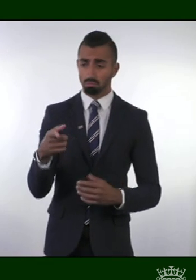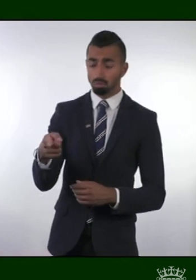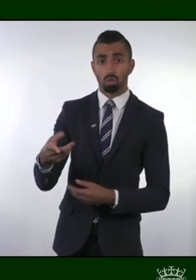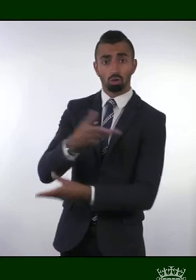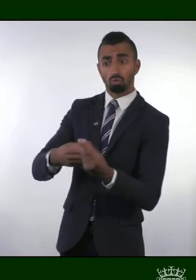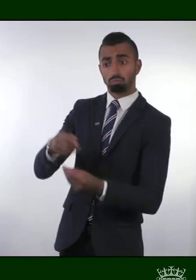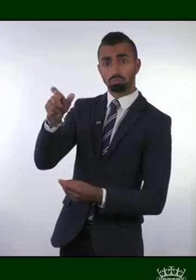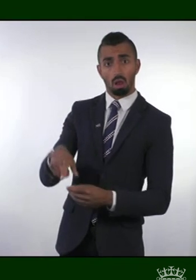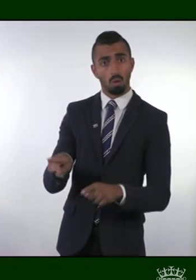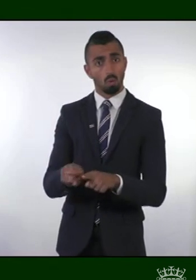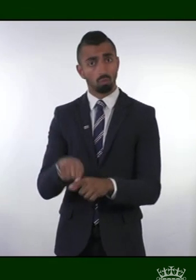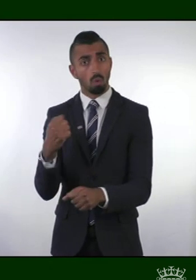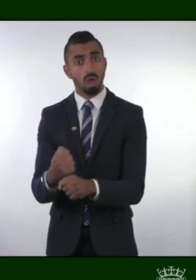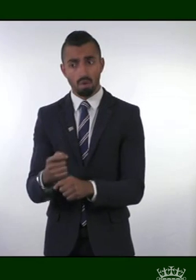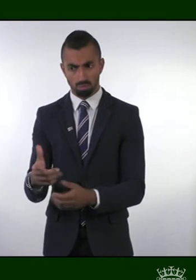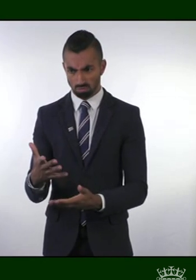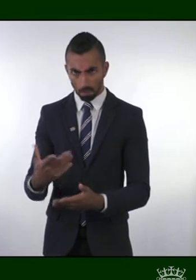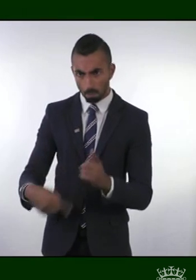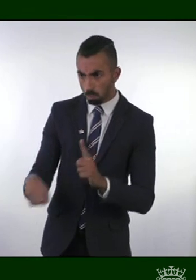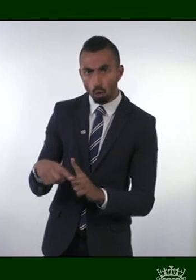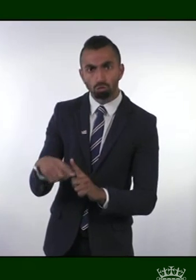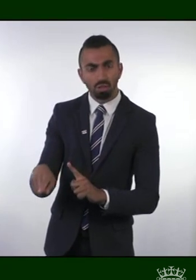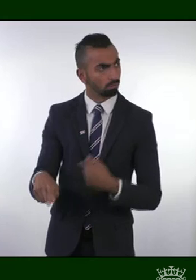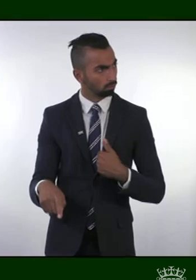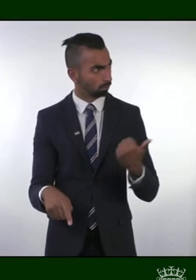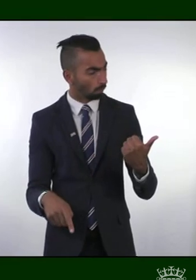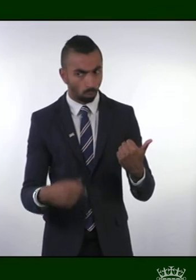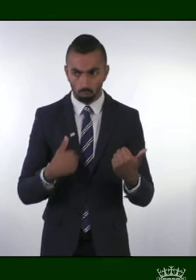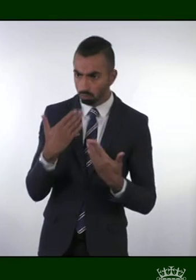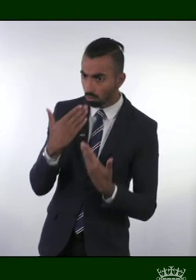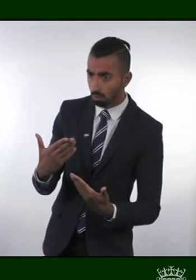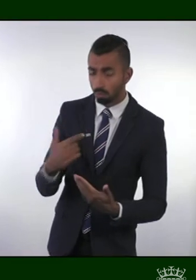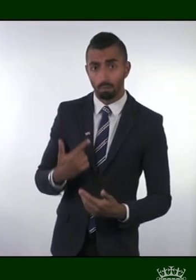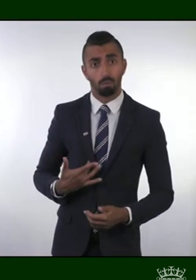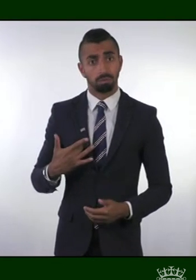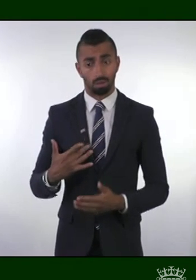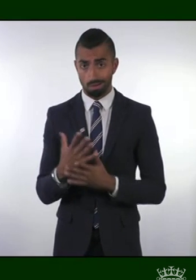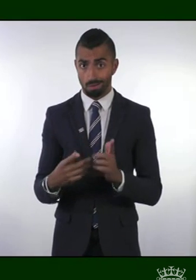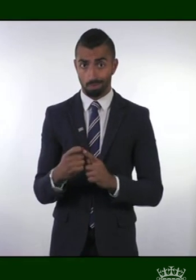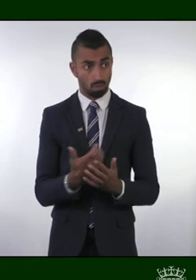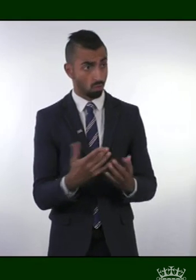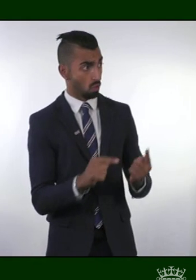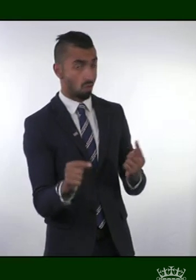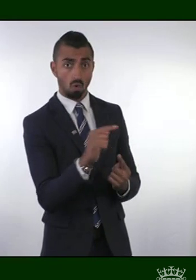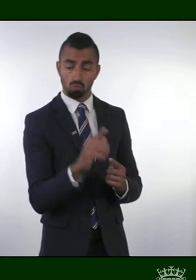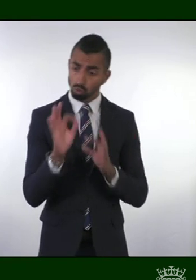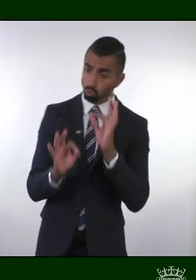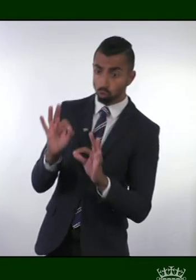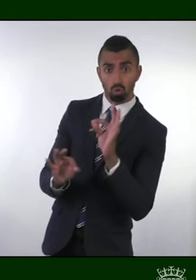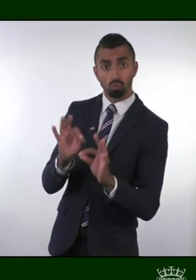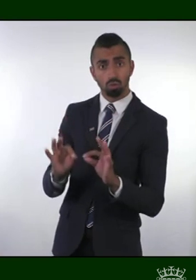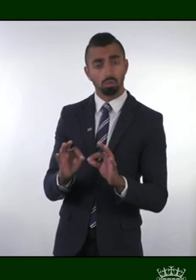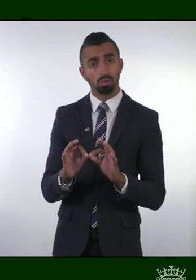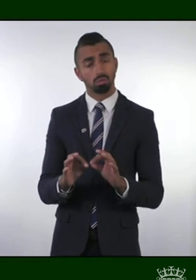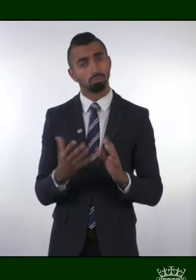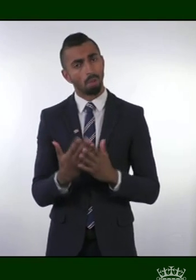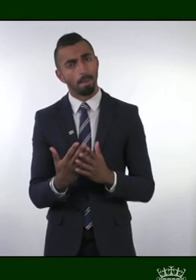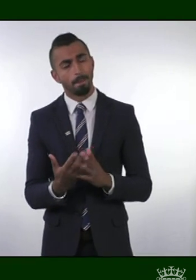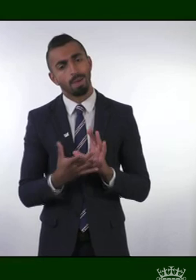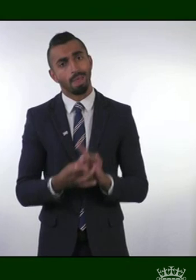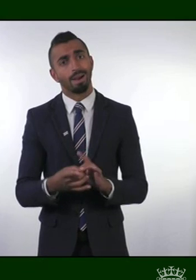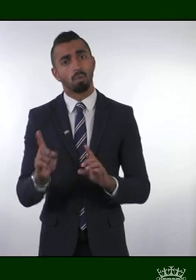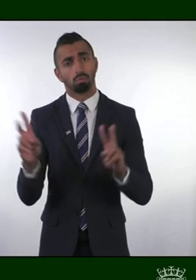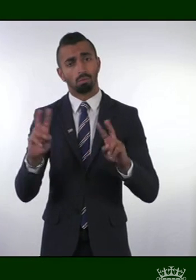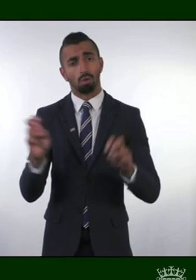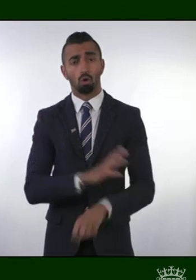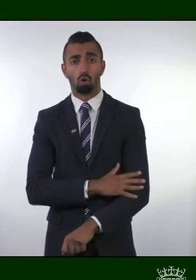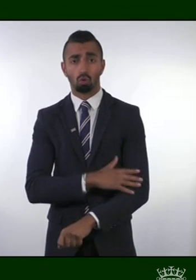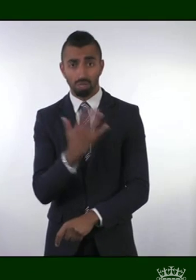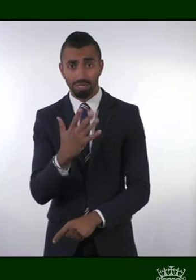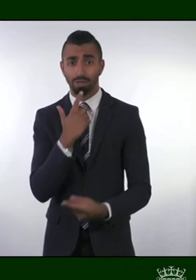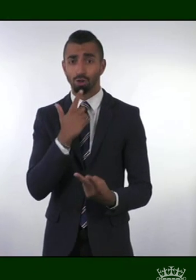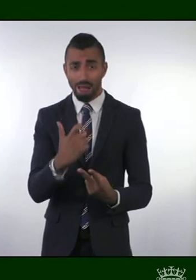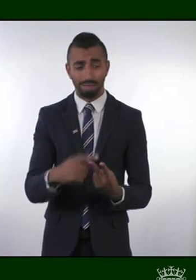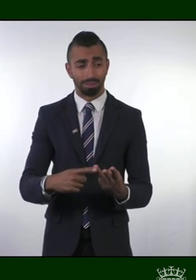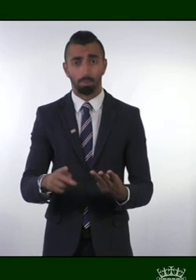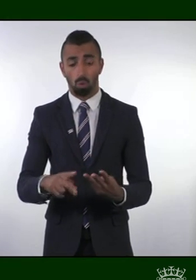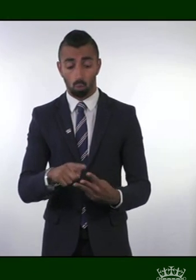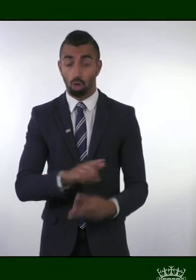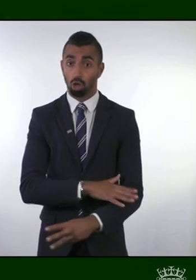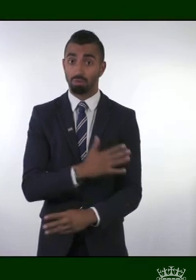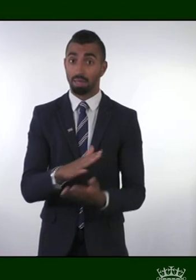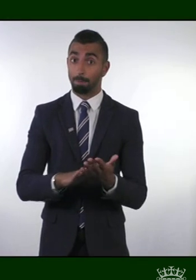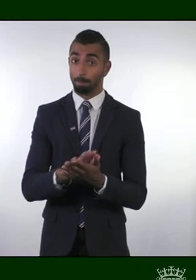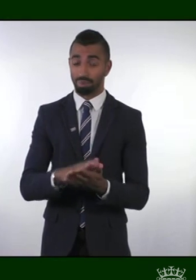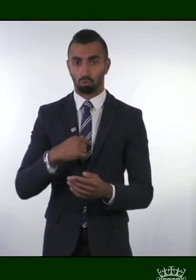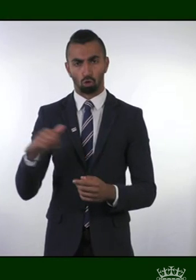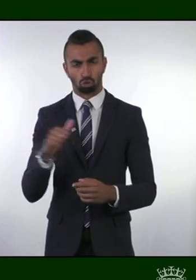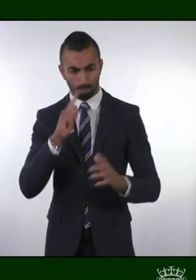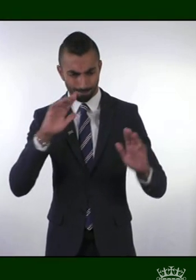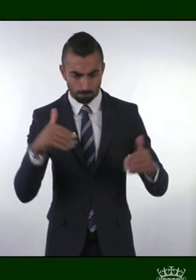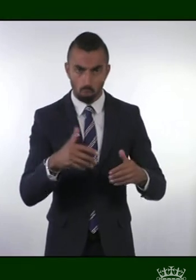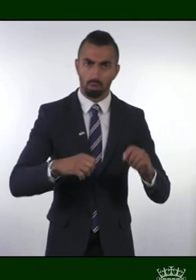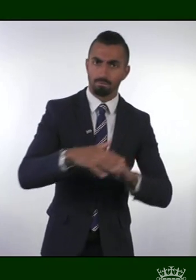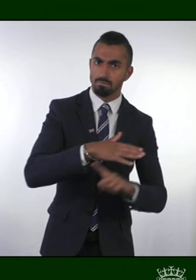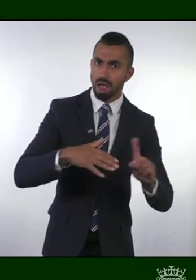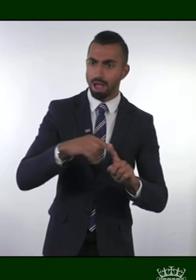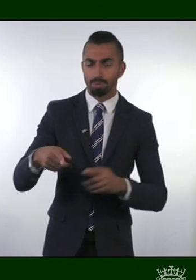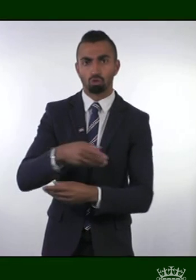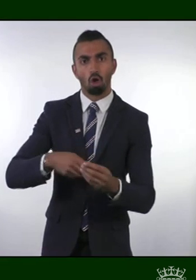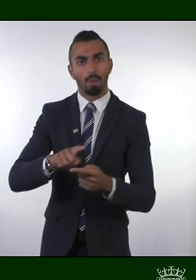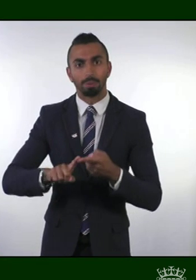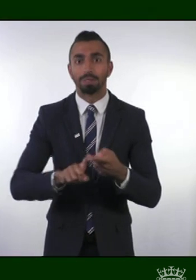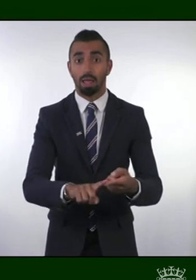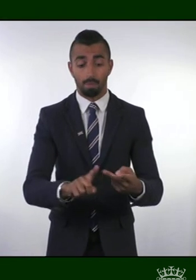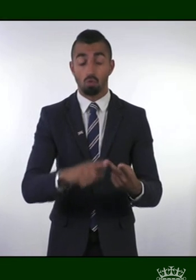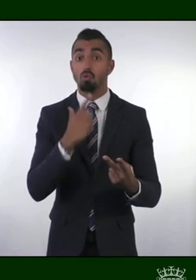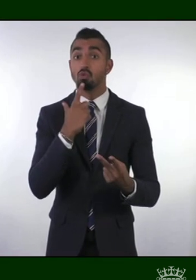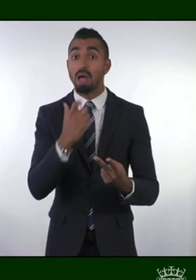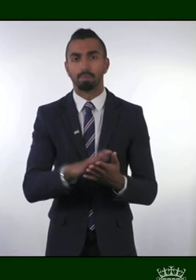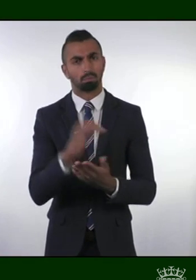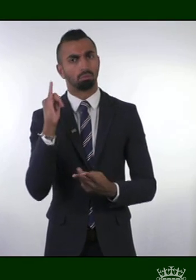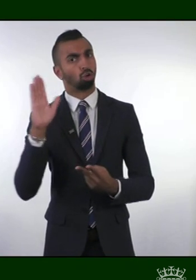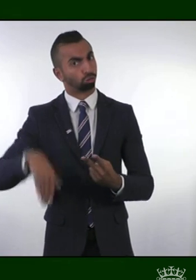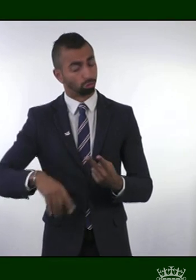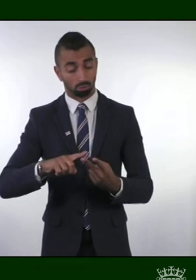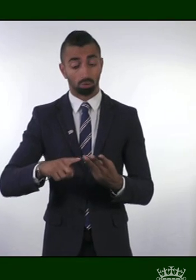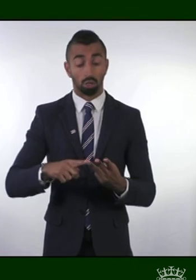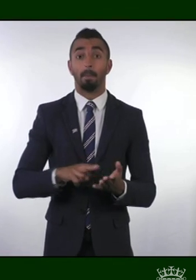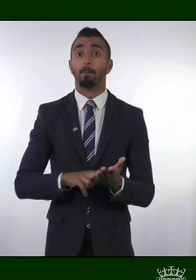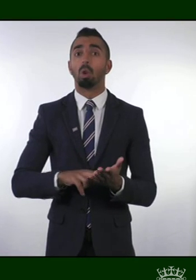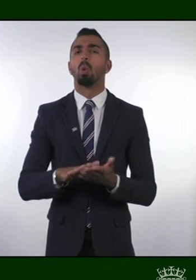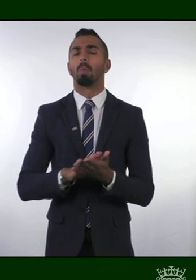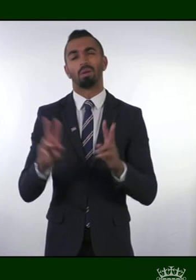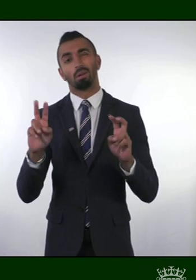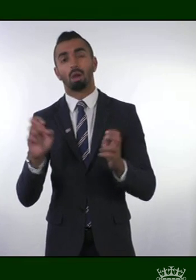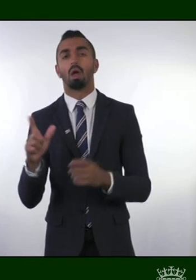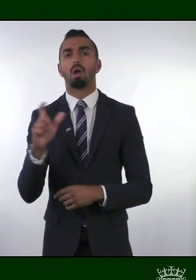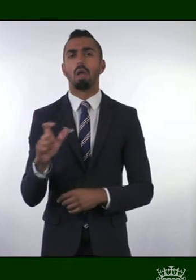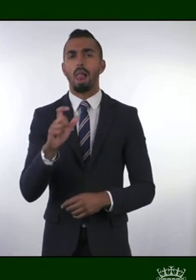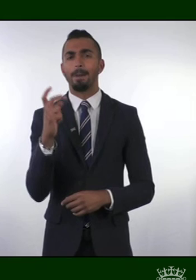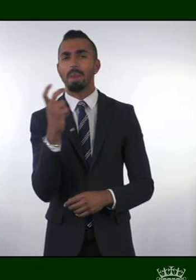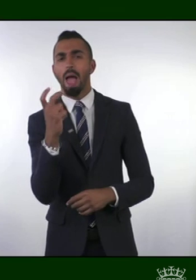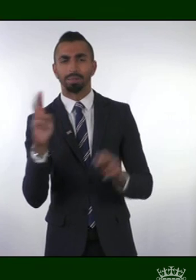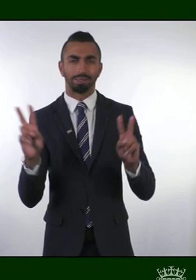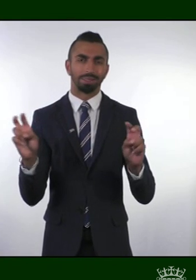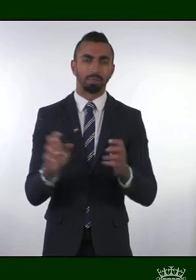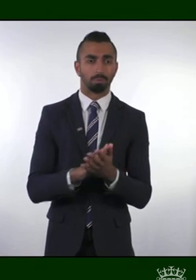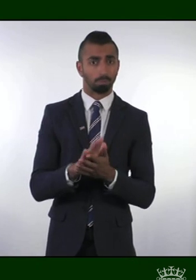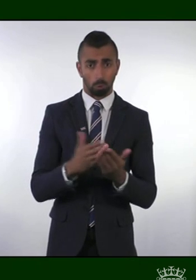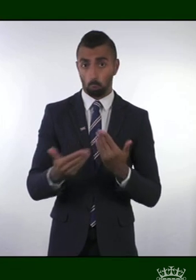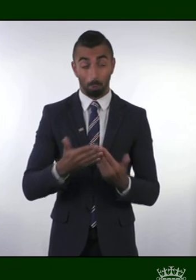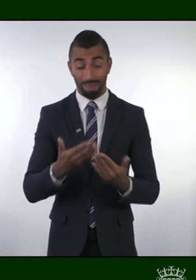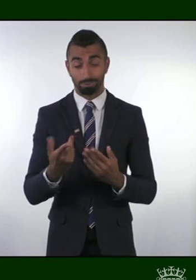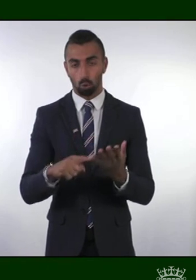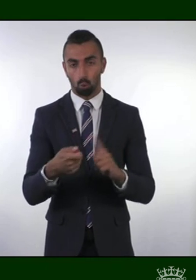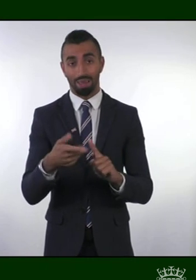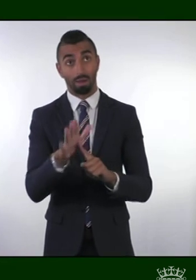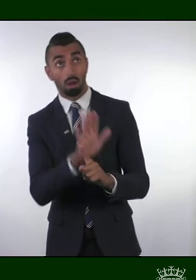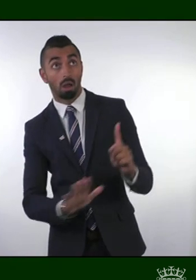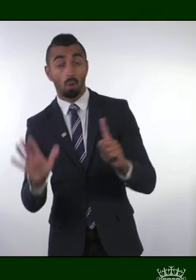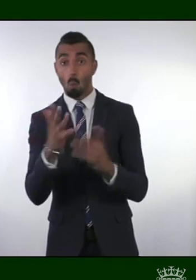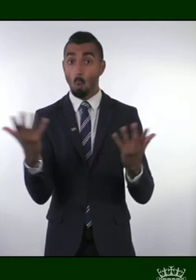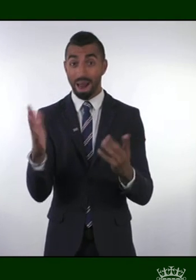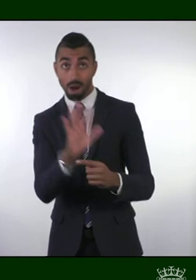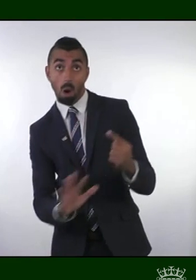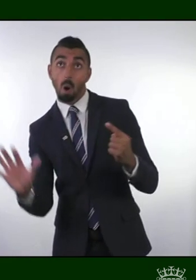Were we to ask them, I think many MPs who will not be able to ask a question today would share my view that we should be green, red and blue: green by having economically and environmentally sustainable ways of getting the economy to come back; red by watching out for things that we should not be doing; and blue by being colour blind and trying to make sure that whether they are on the coast, in the countryside or in the cities, people get opportunities.